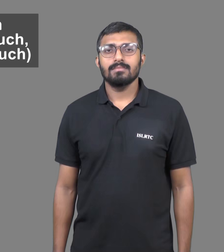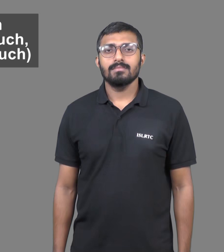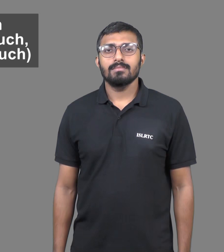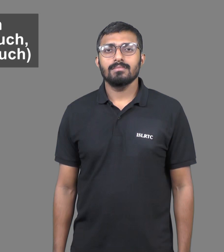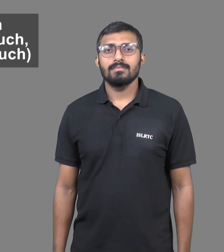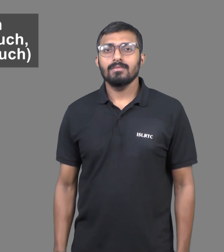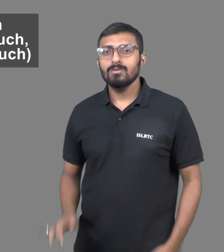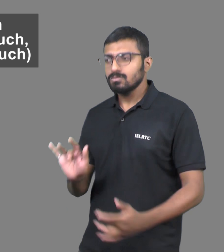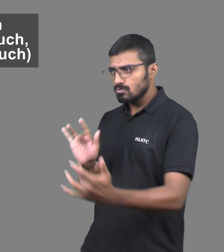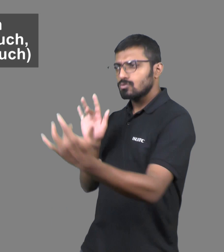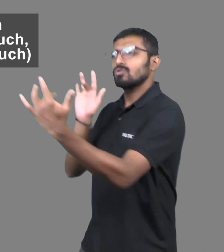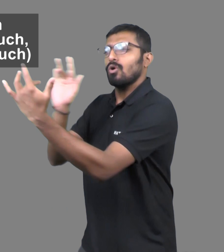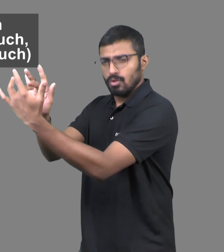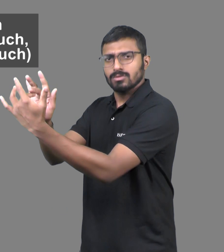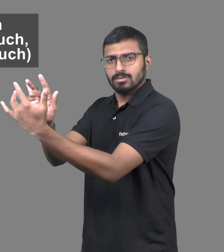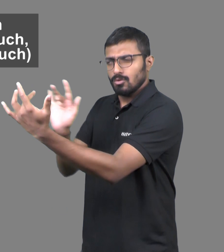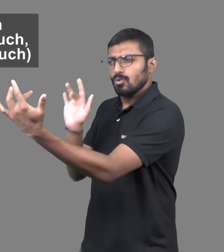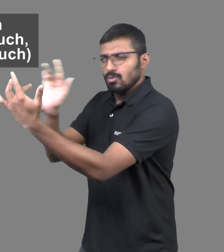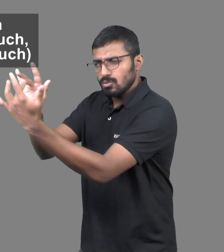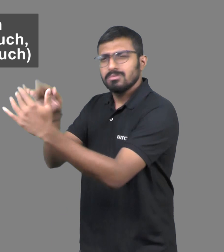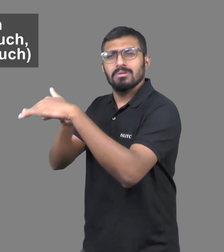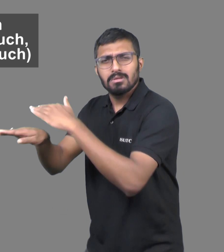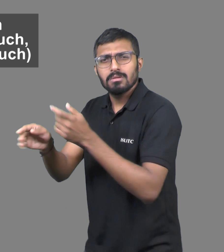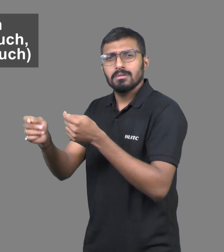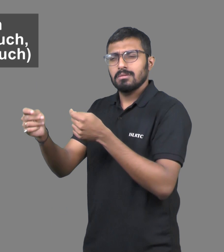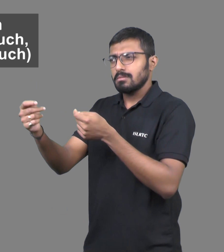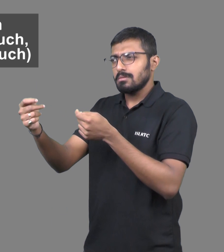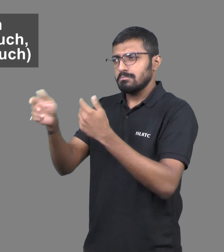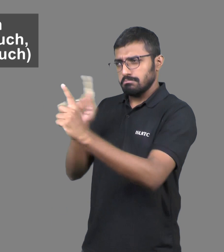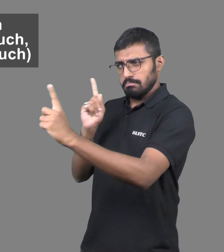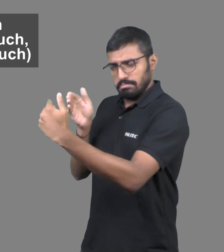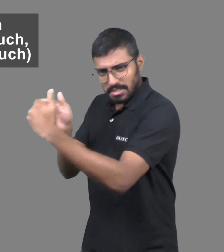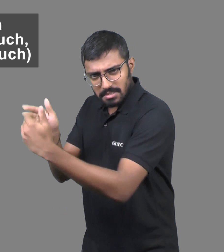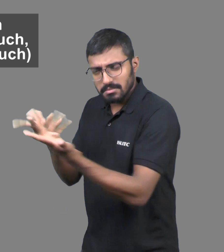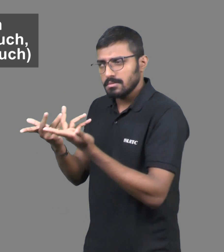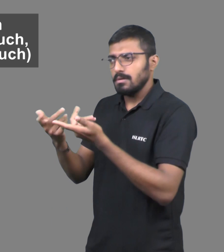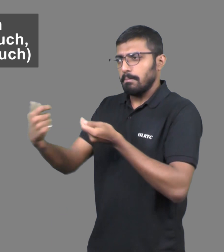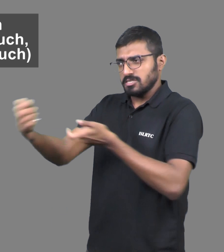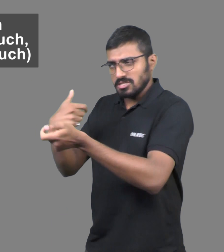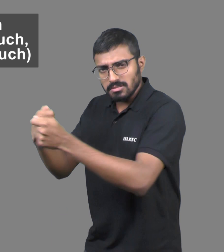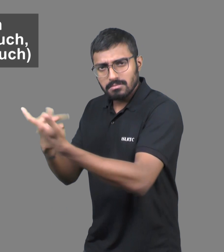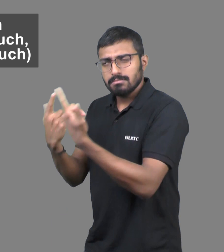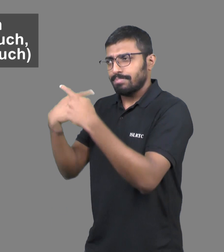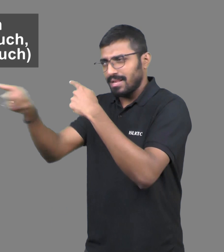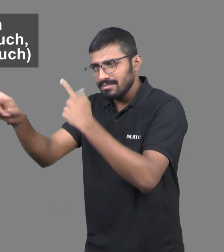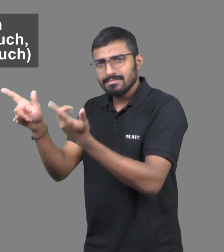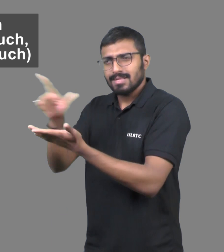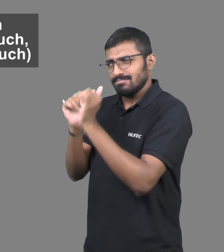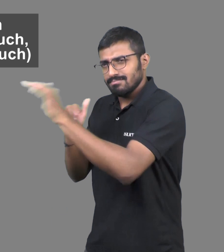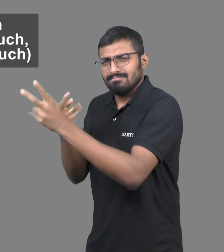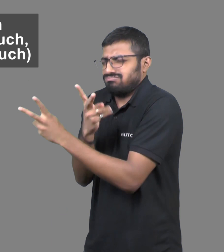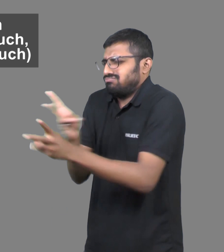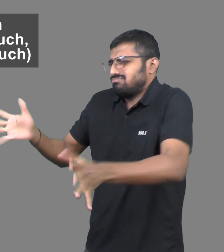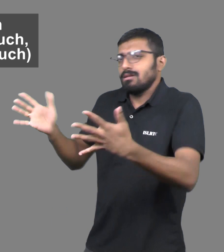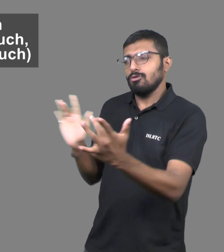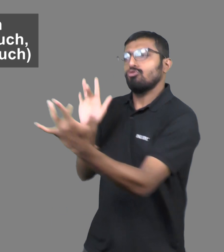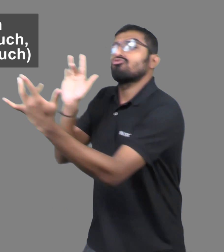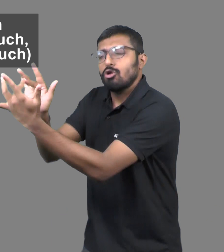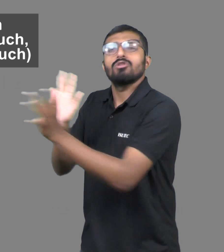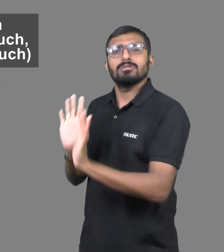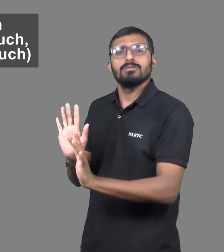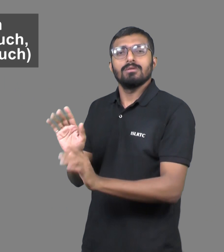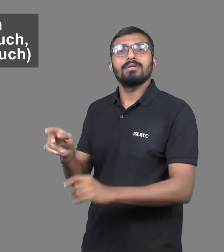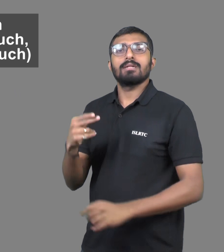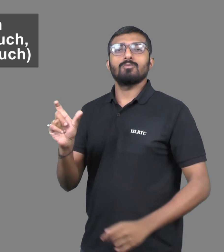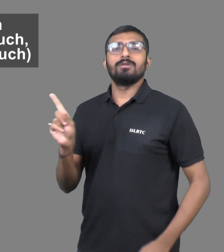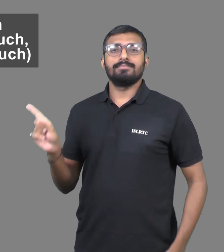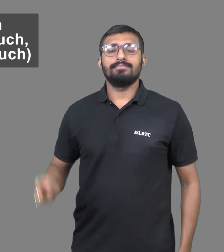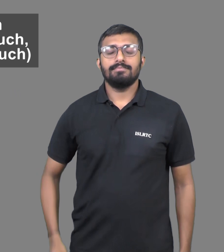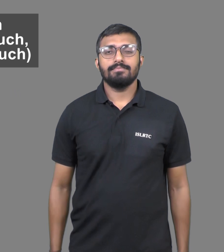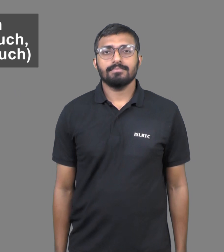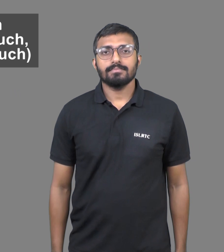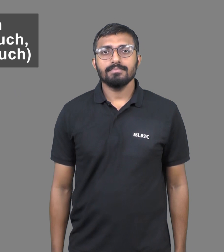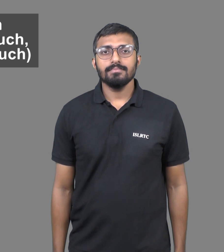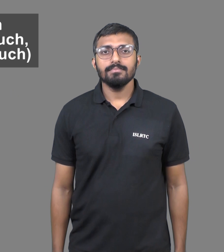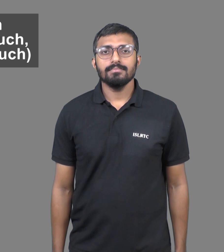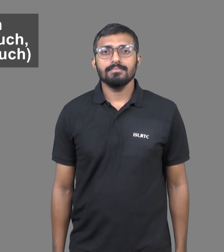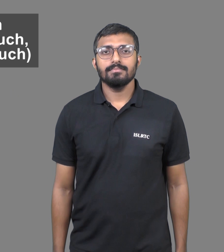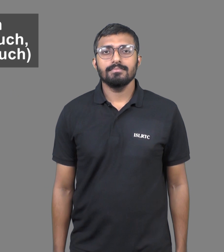In Touch (To Be in Touch to Get in Touch)